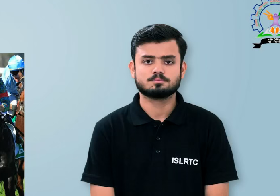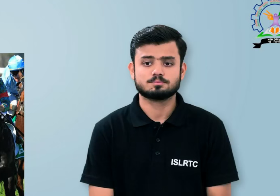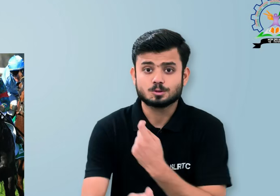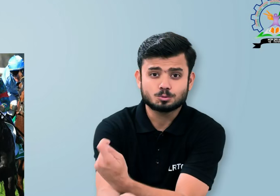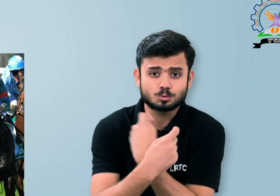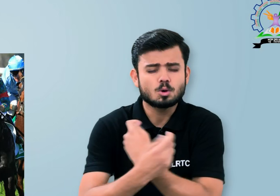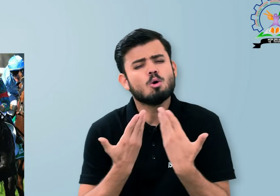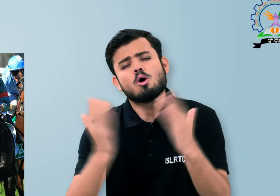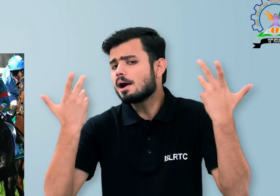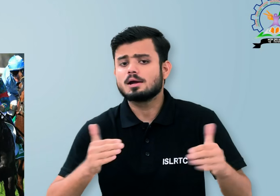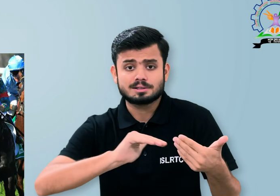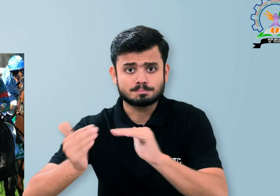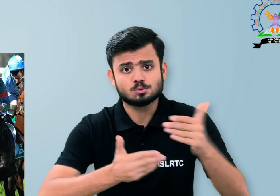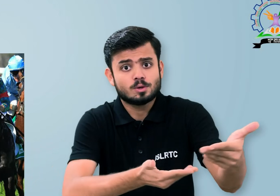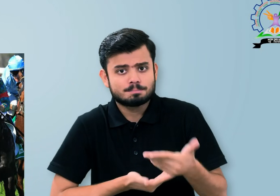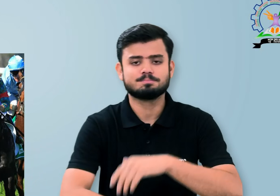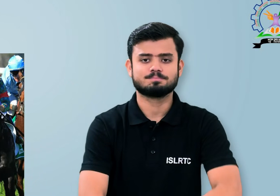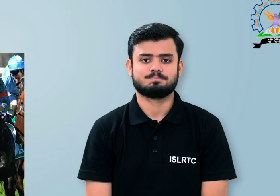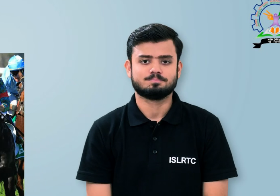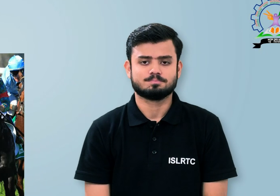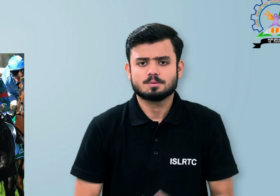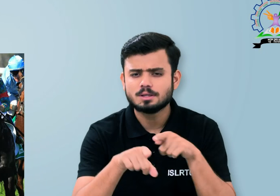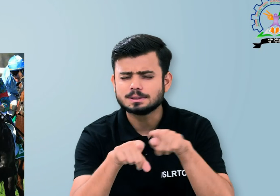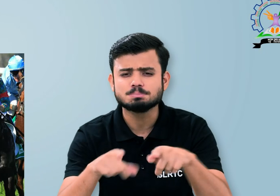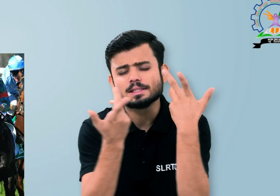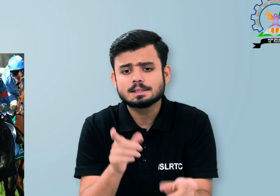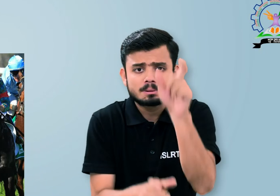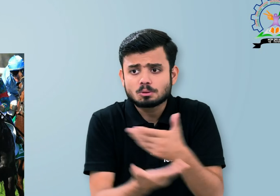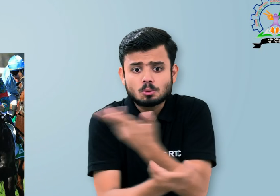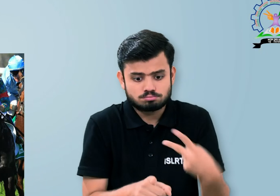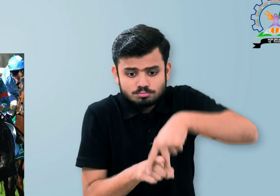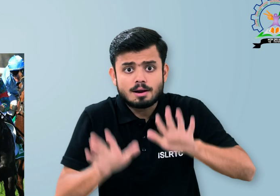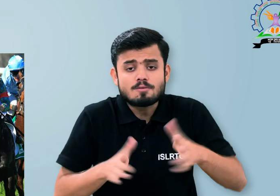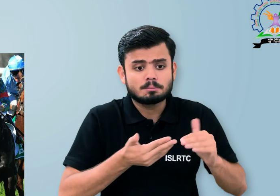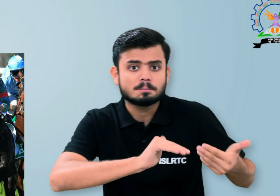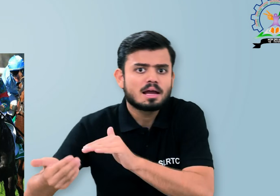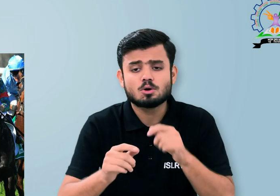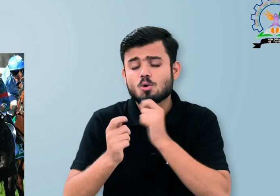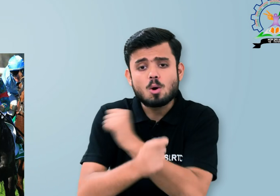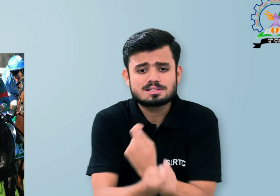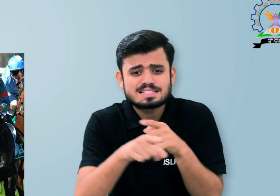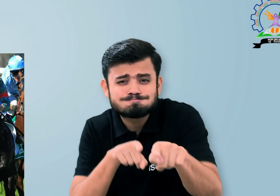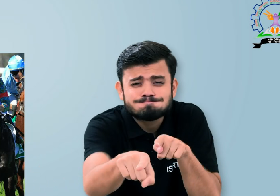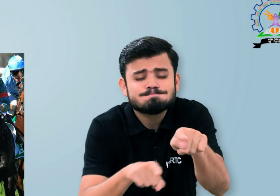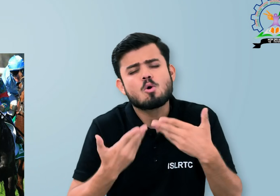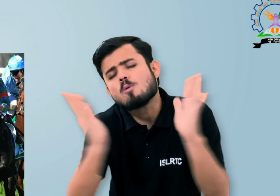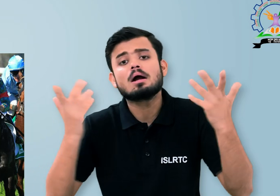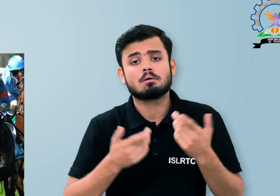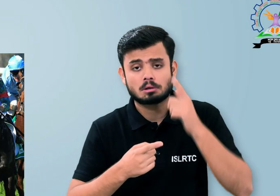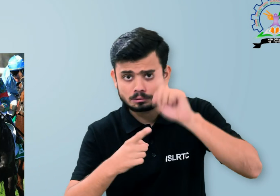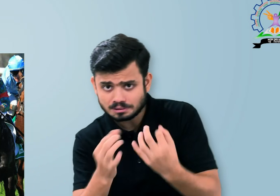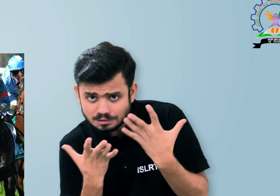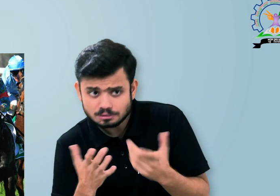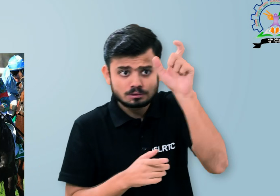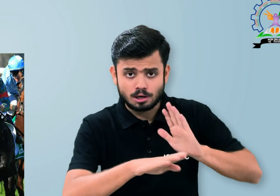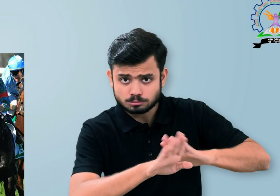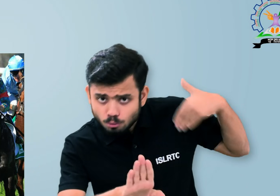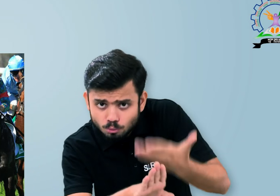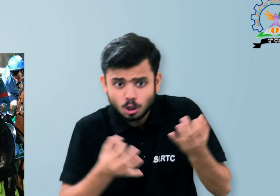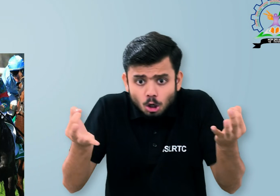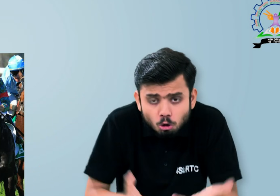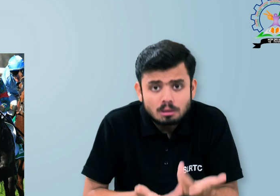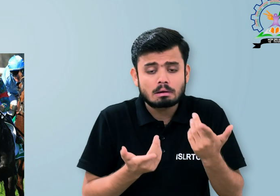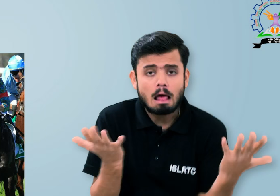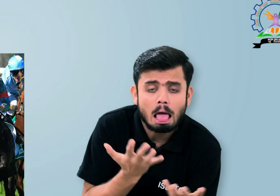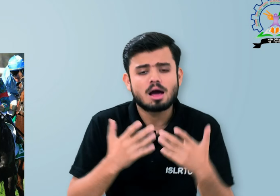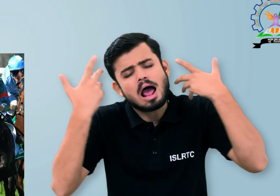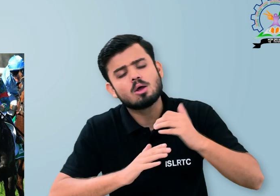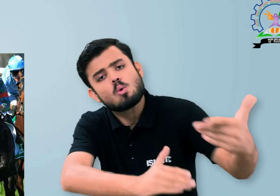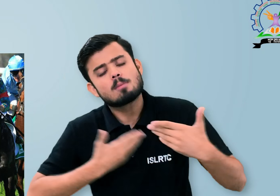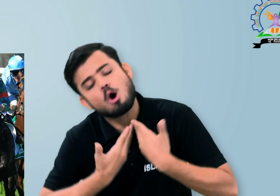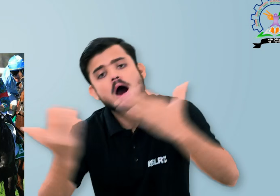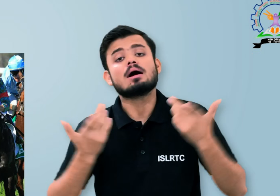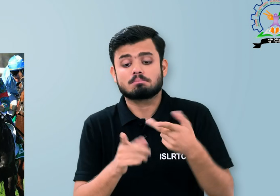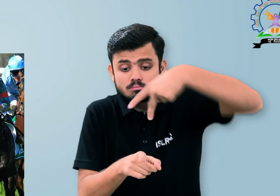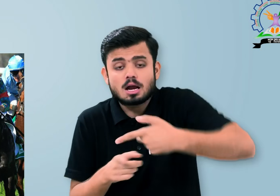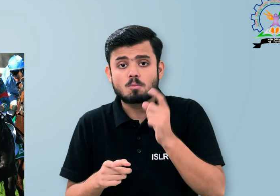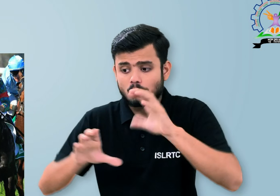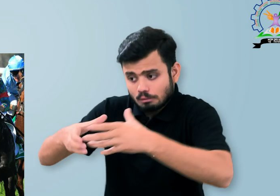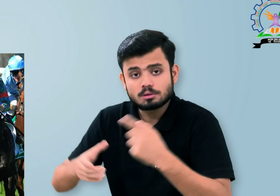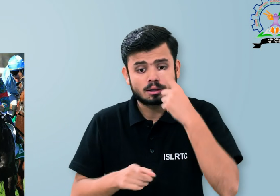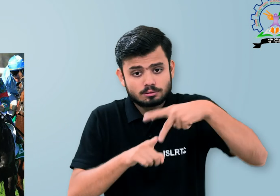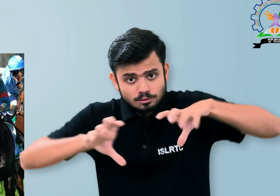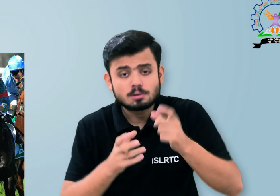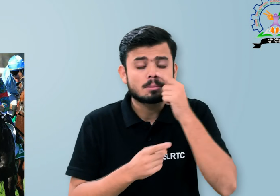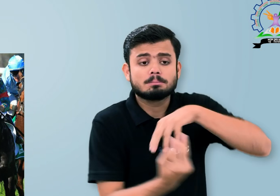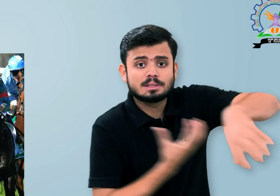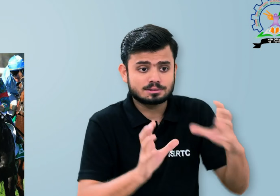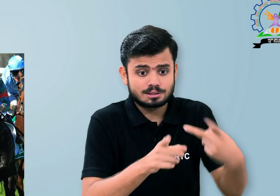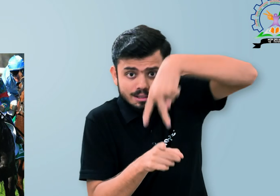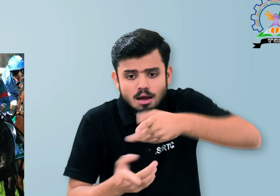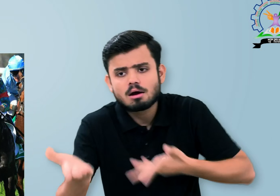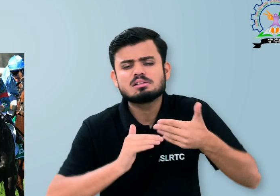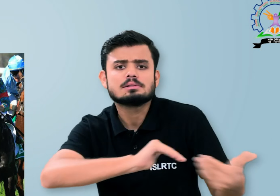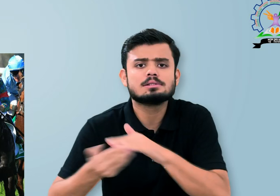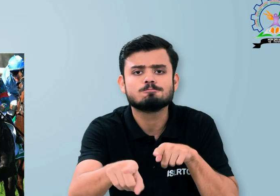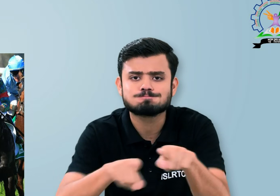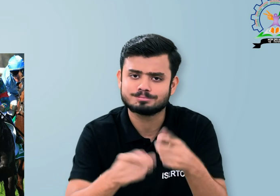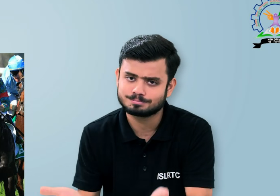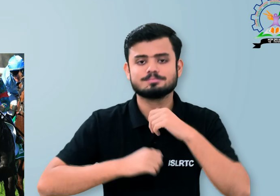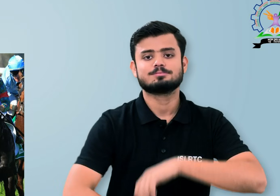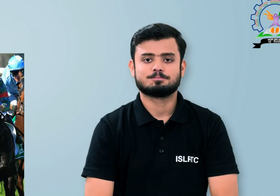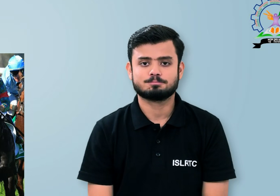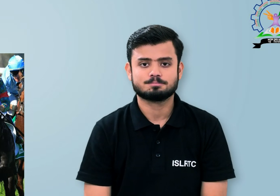Open Race An open race is open to any horse and is either a “men’s” (to be ridden by male riders), “ladies’” (to be ridden by female riders), or “mixed” (to be ridden by either male or female riders)